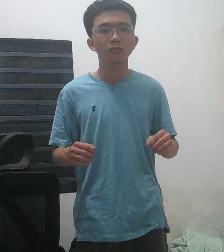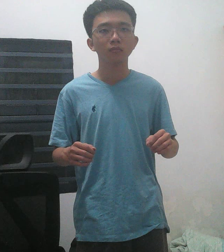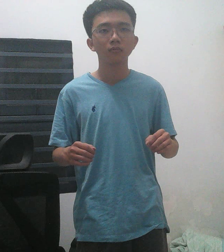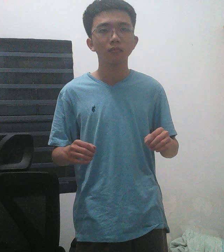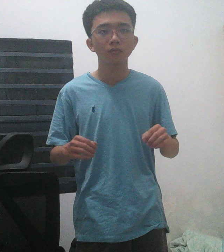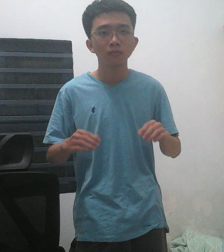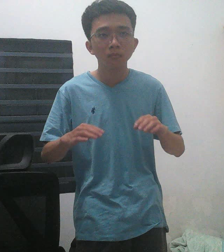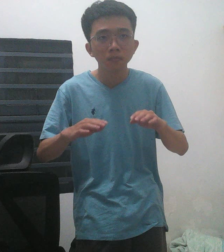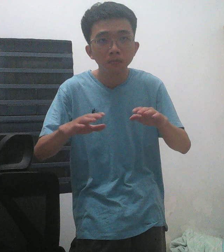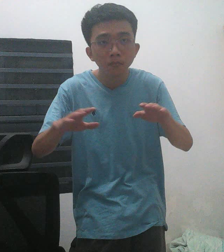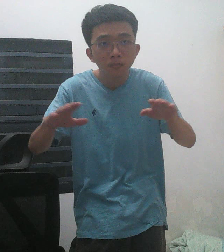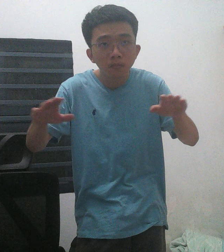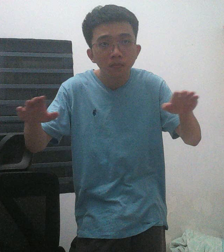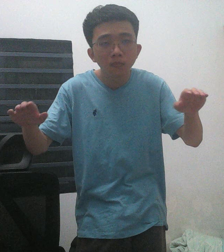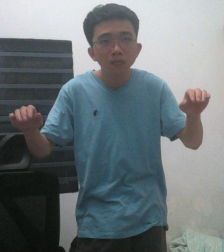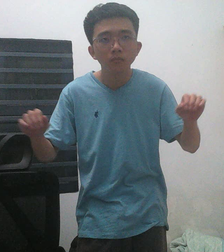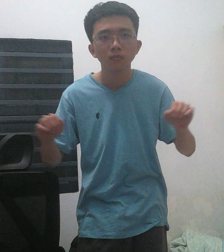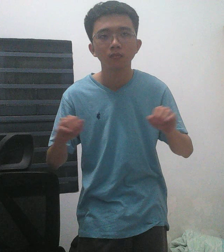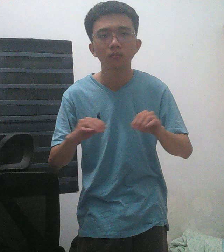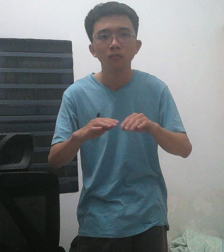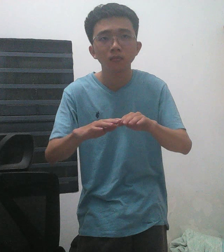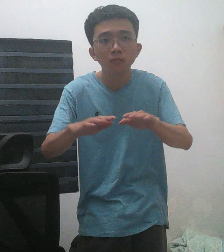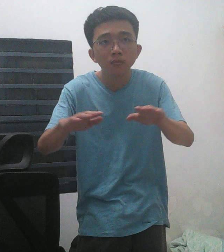boi